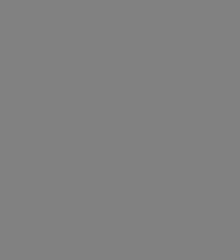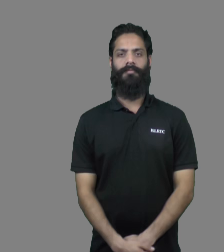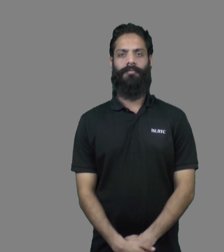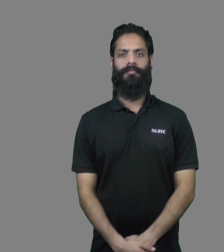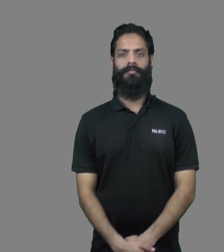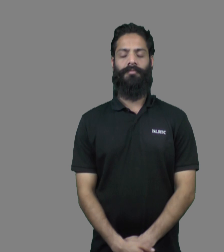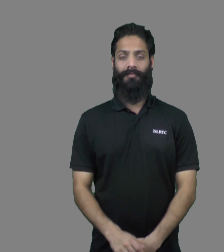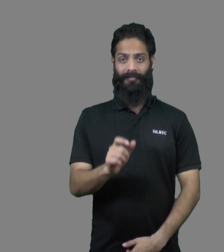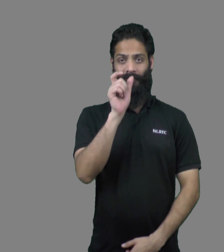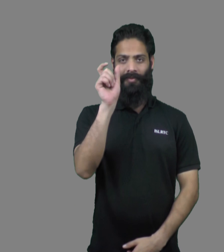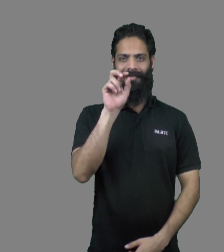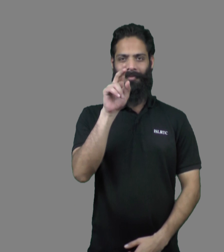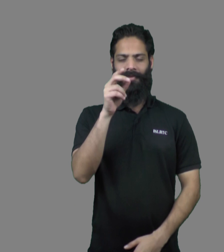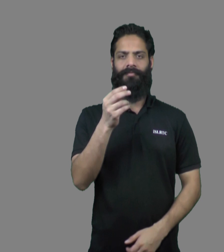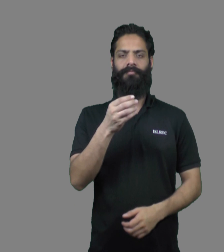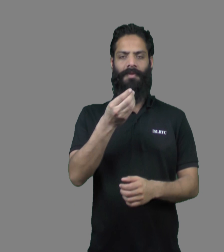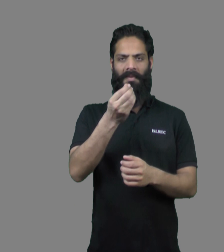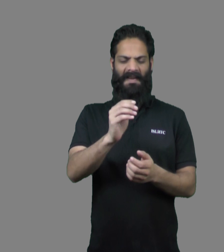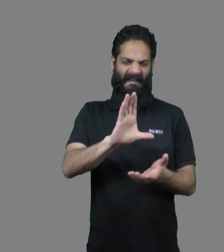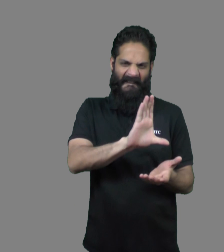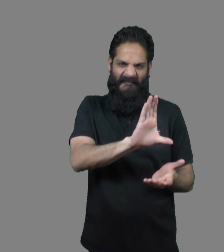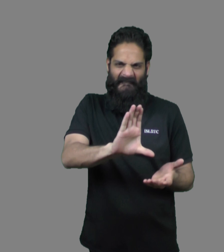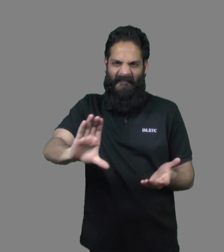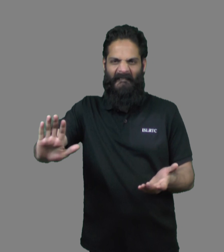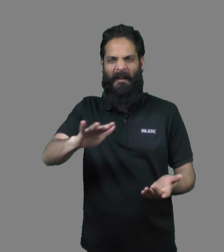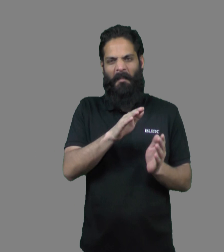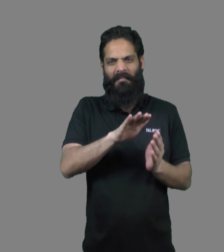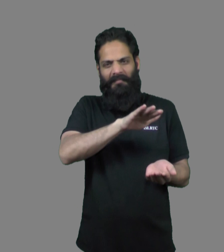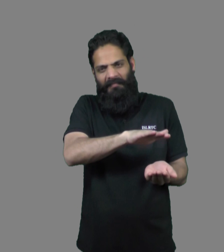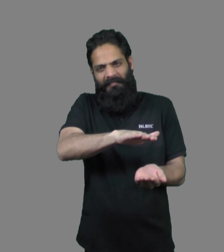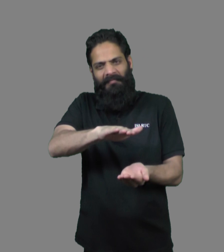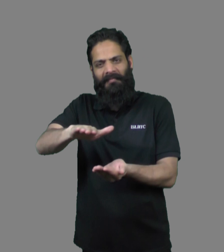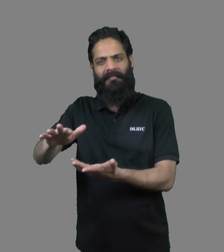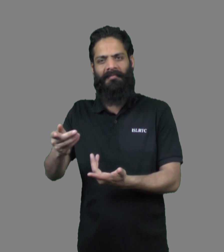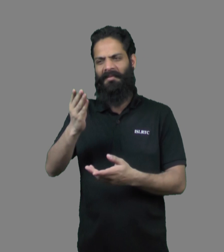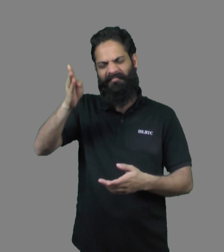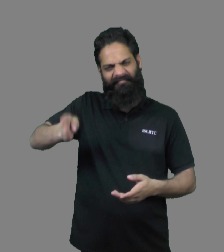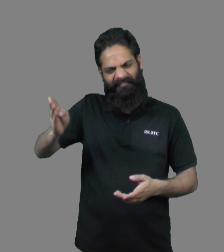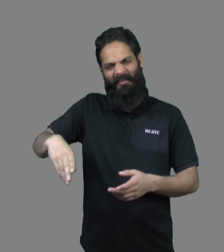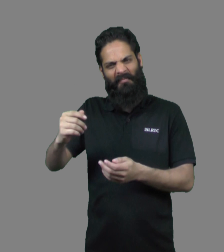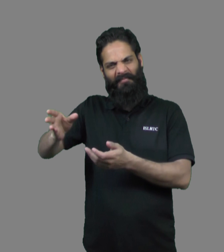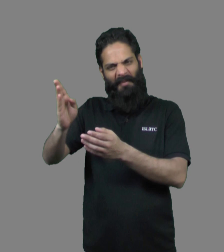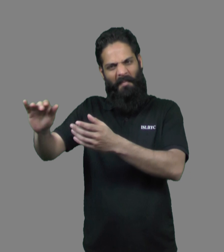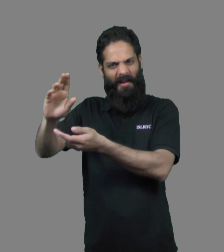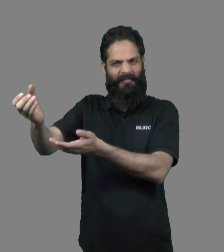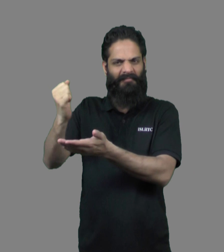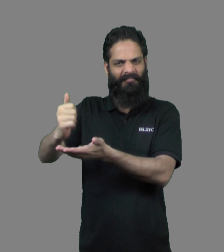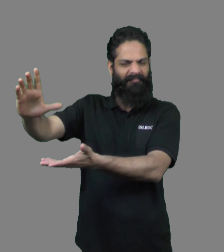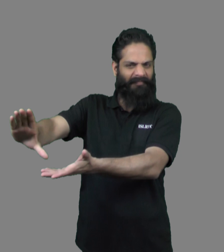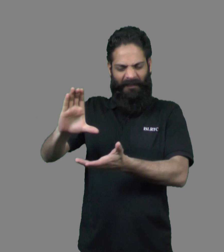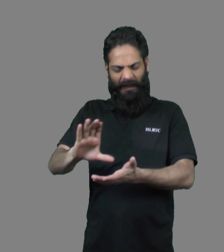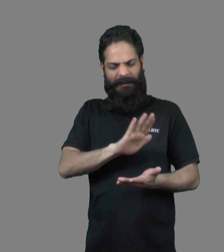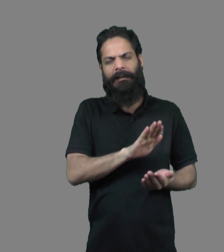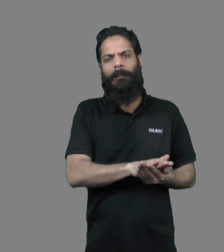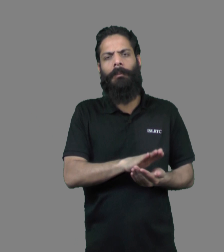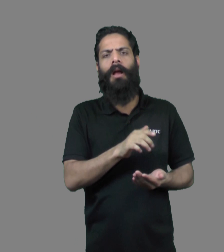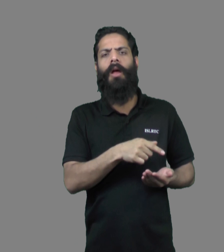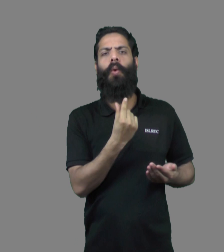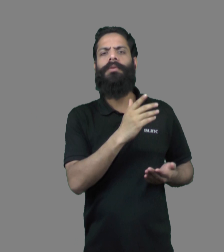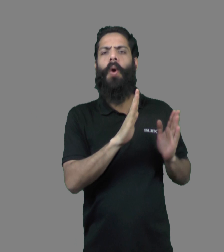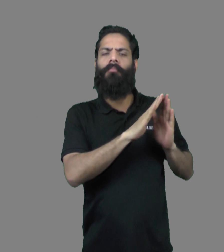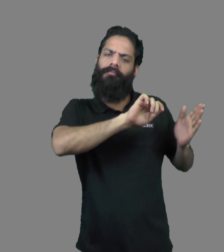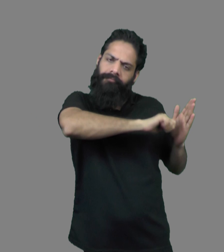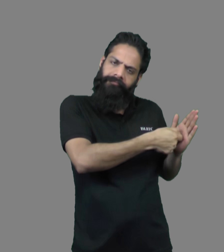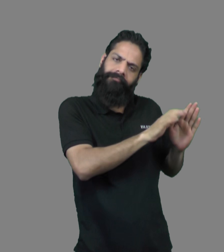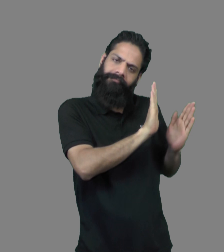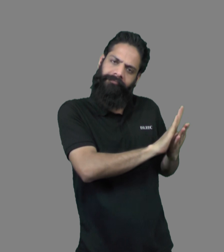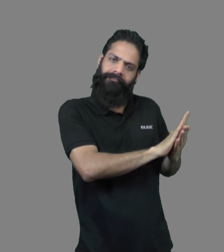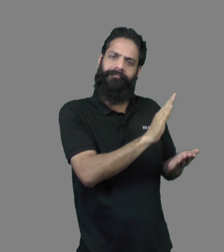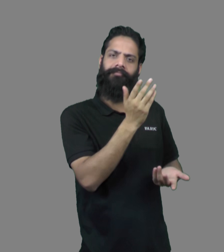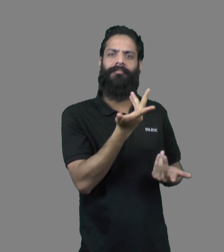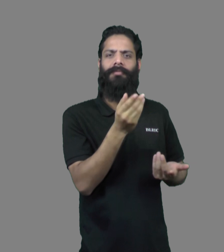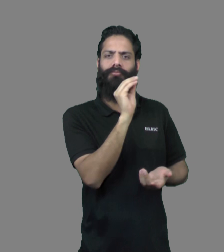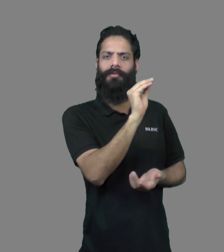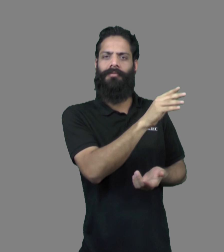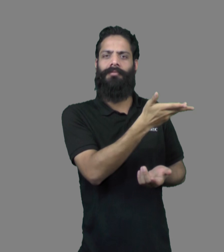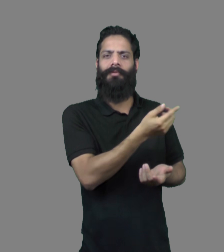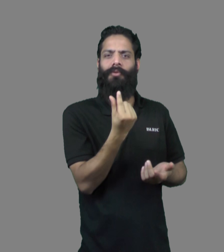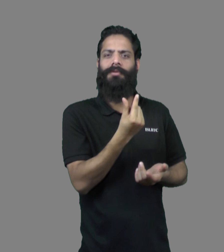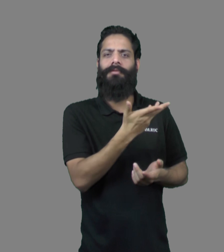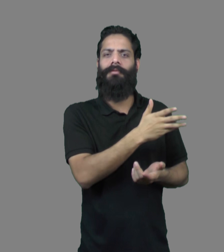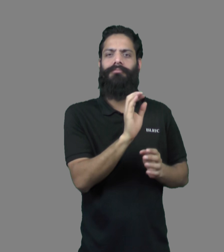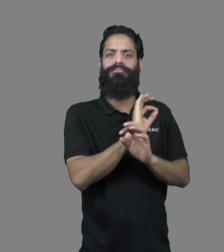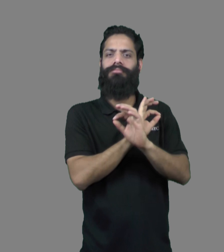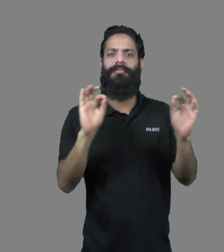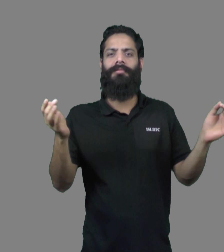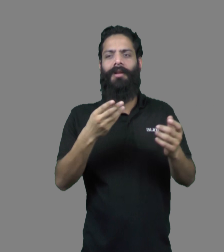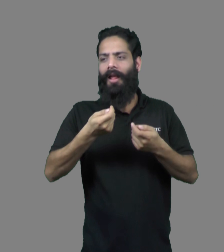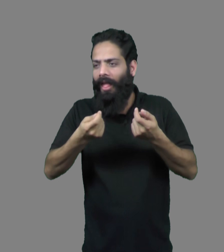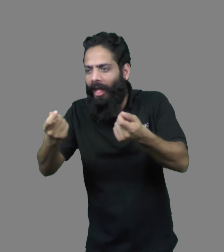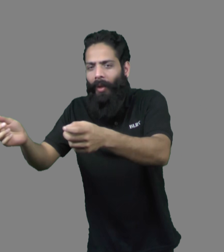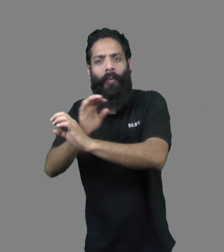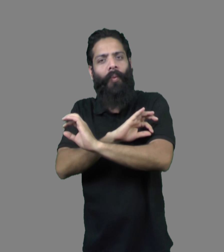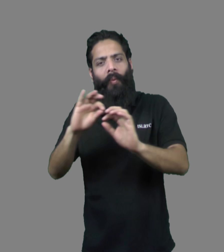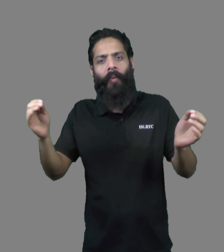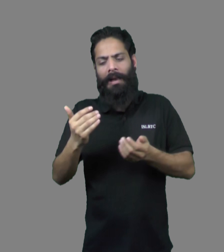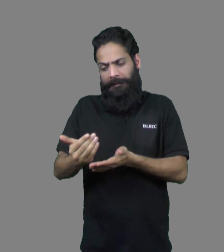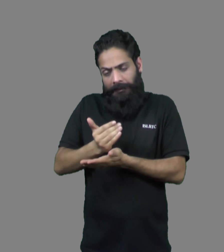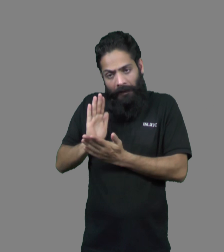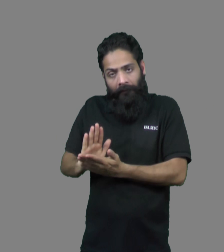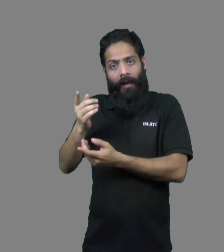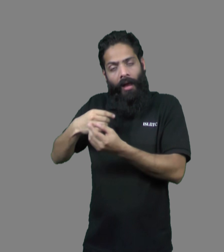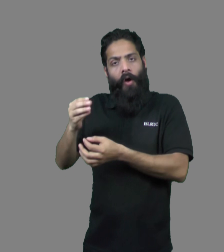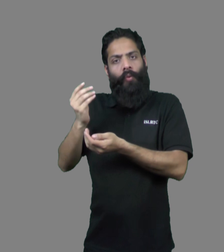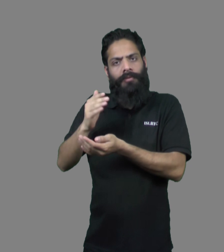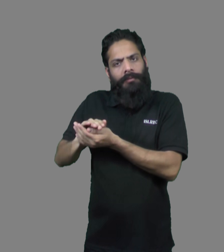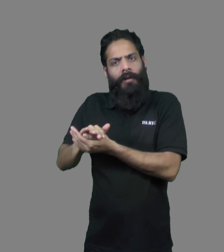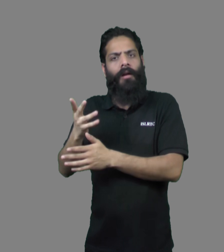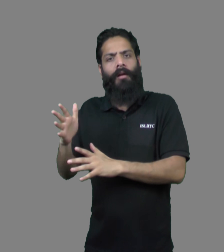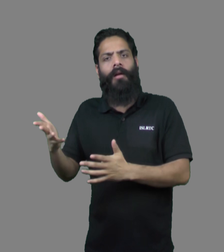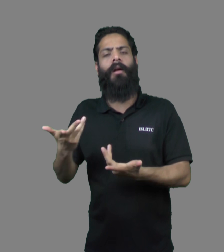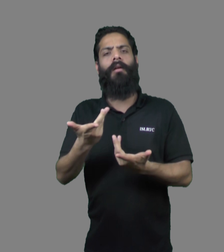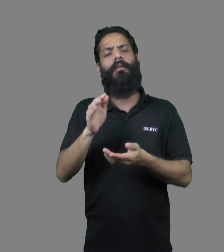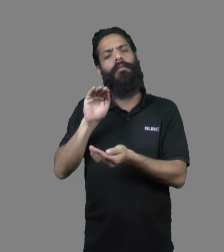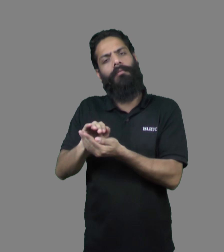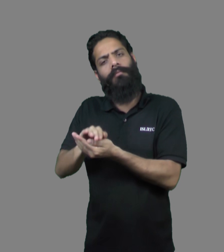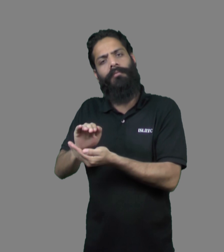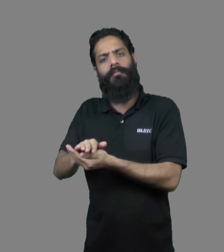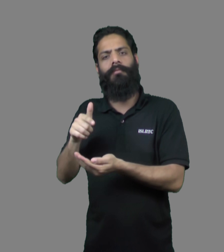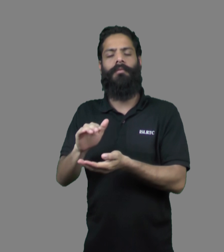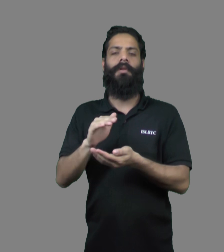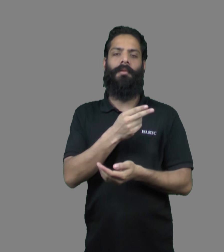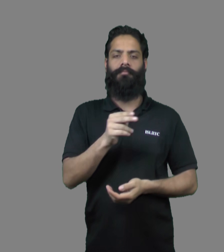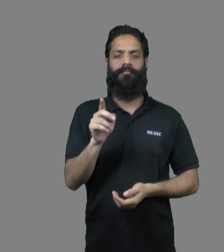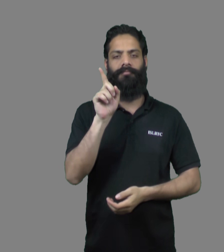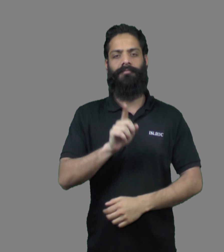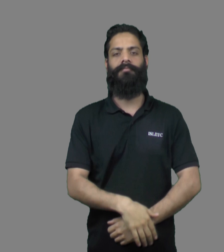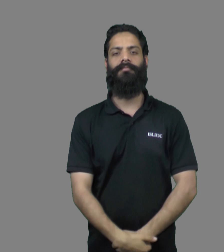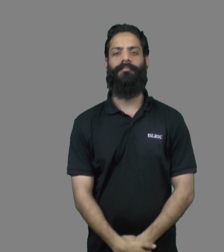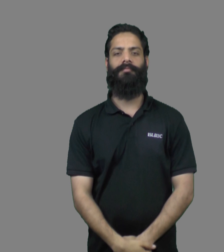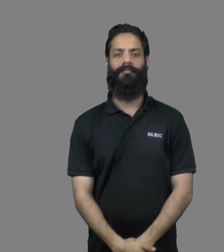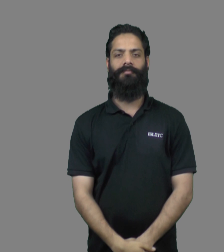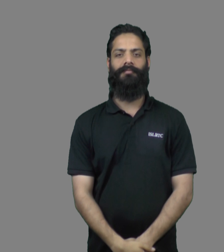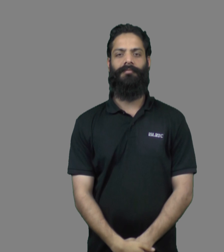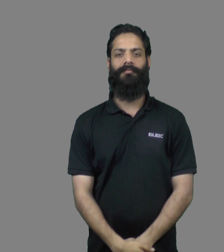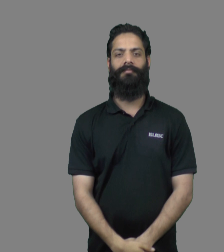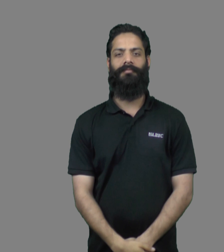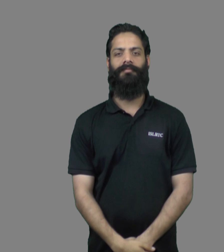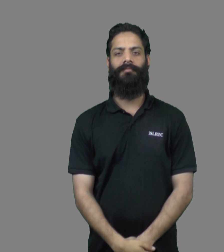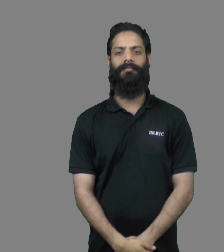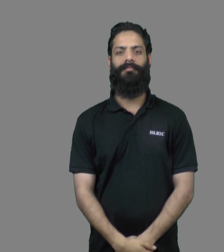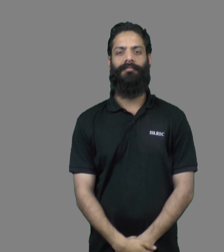Hoarding